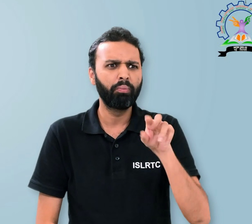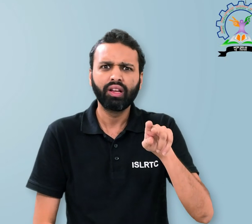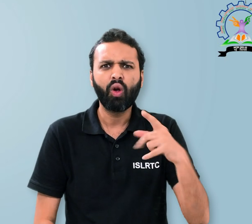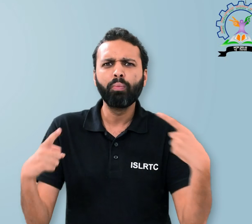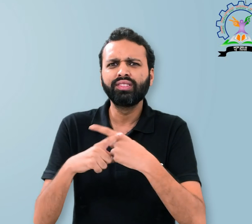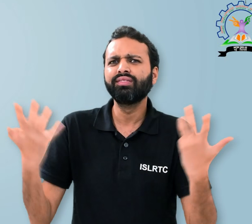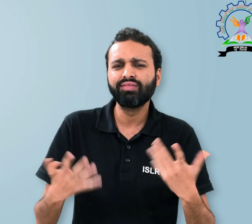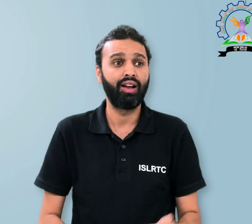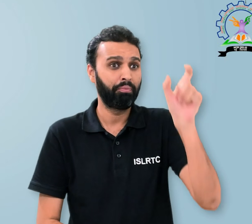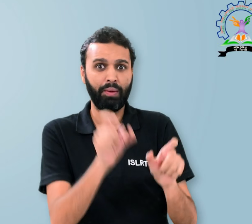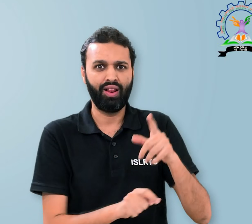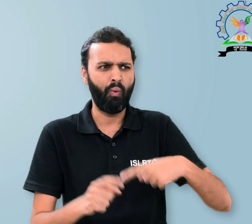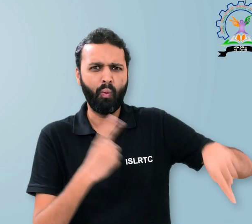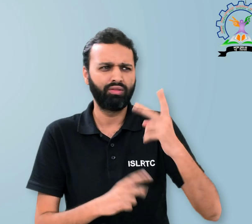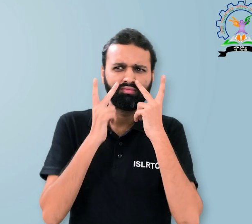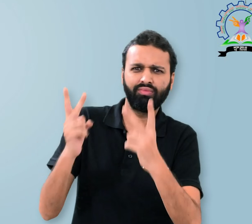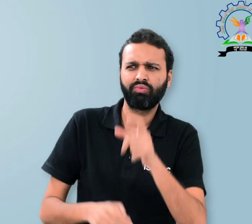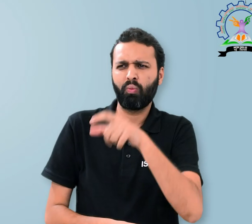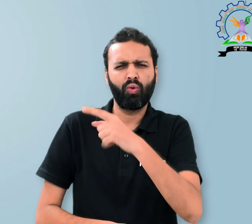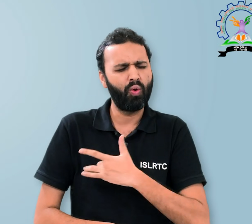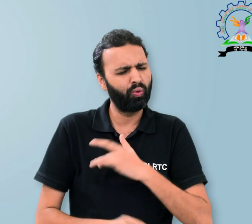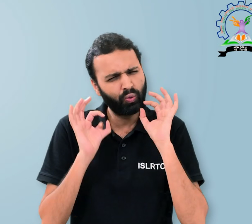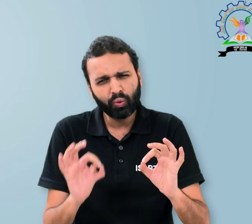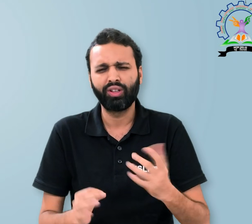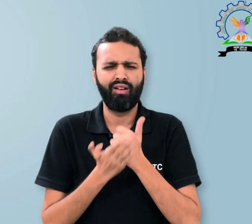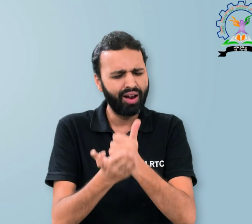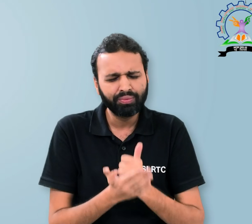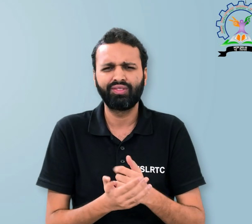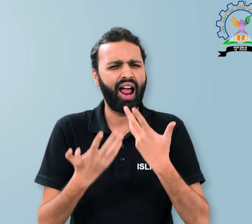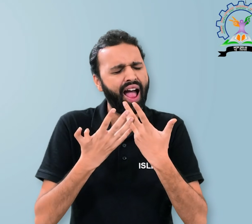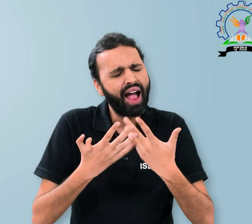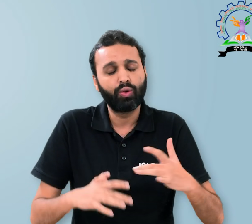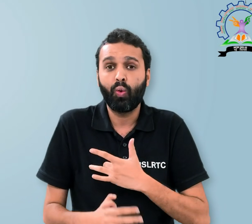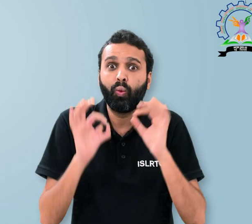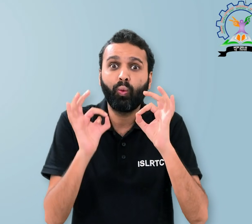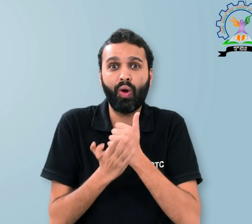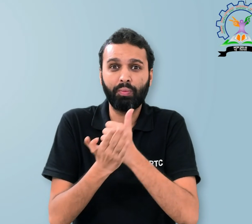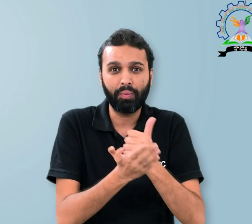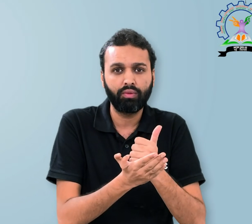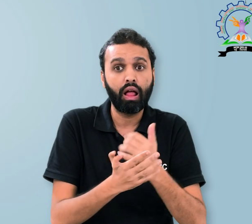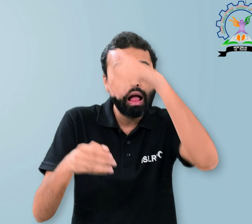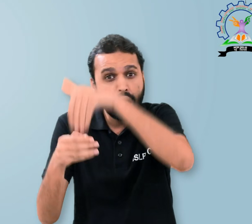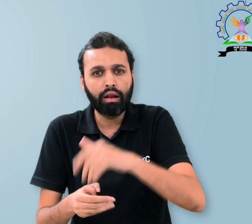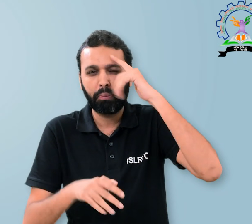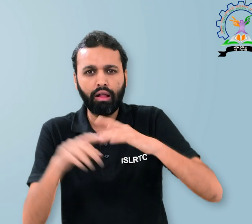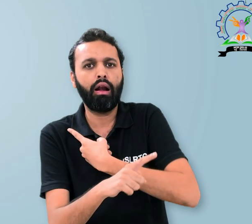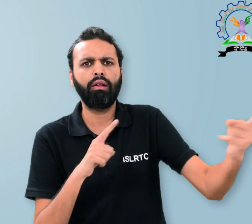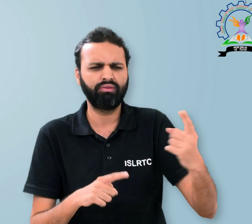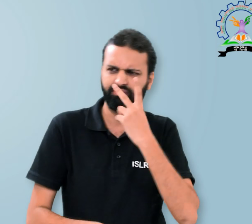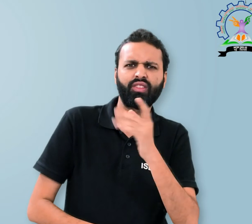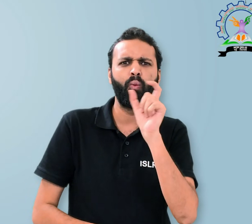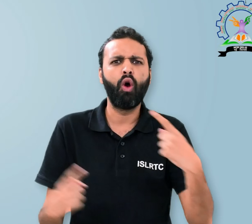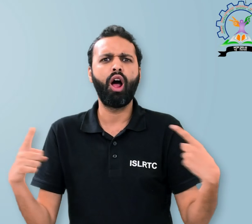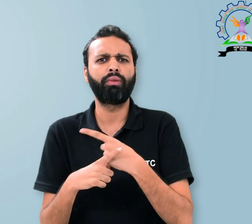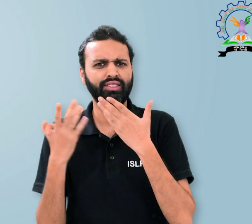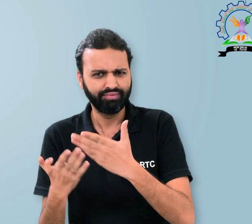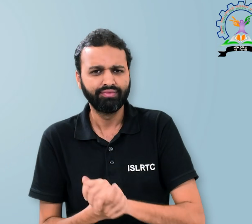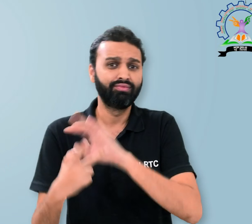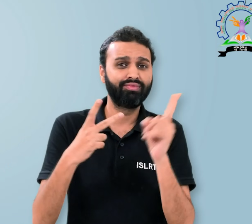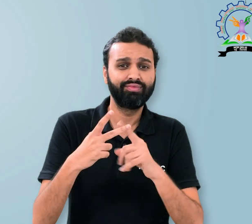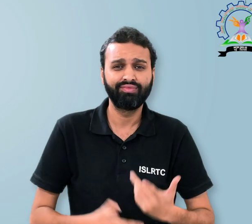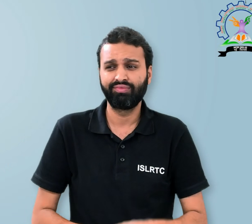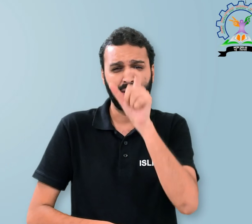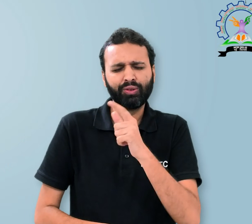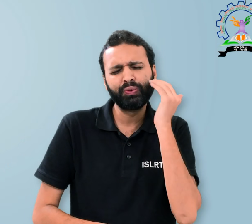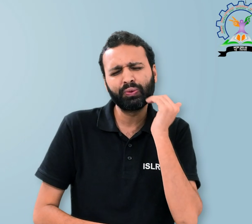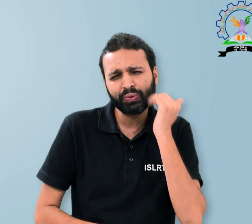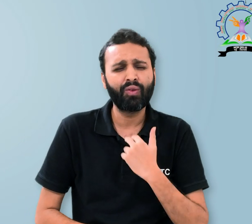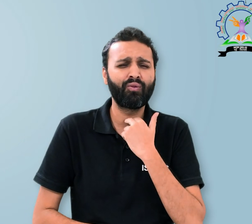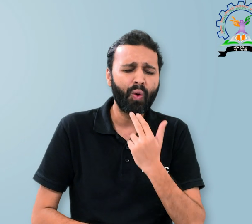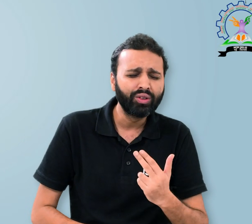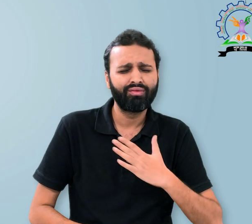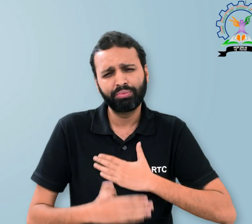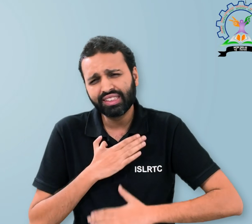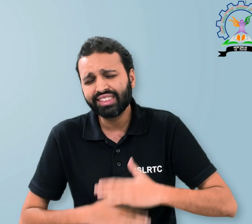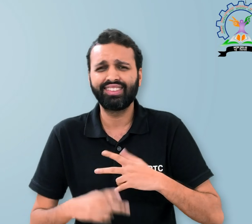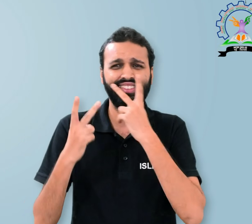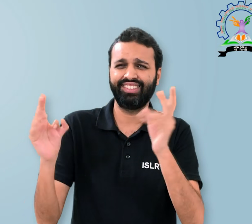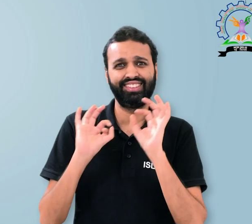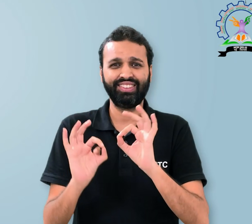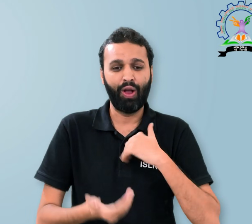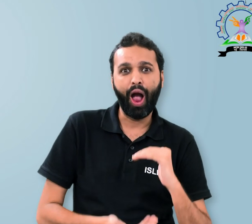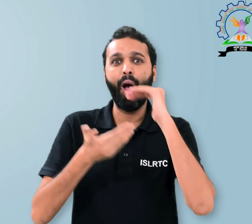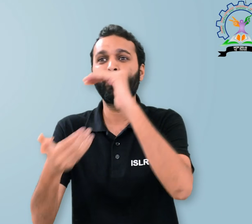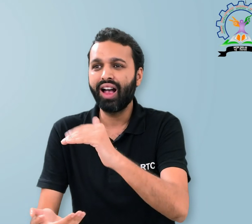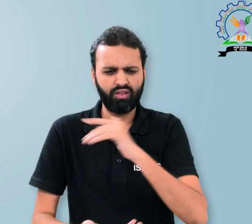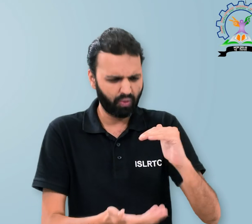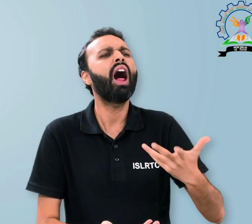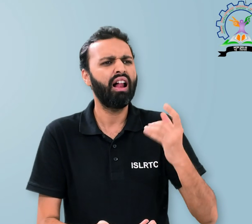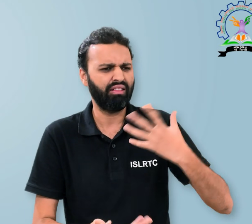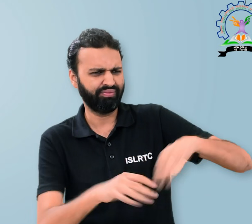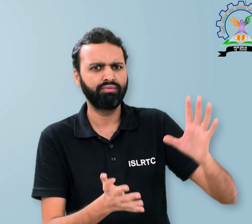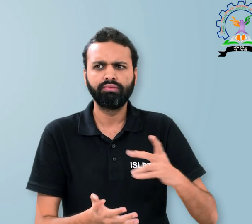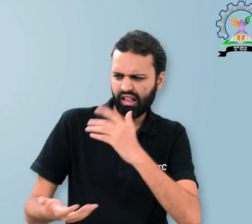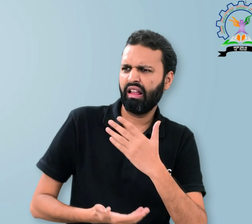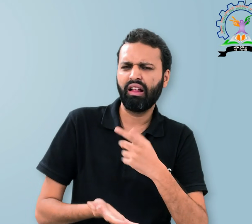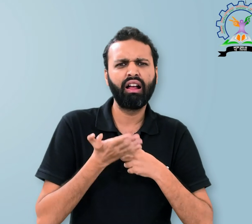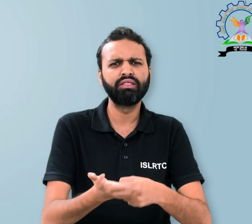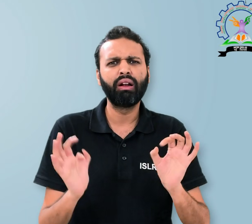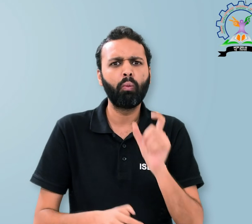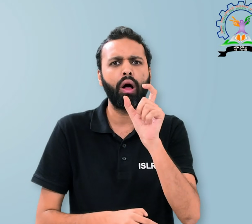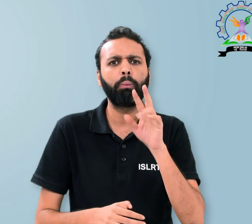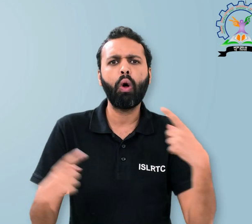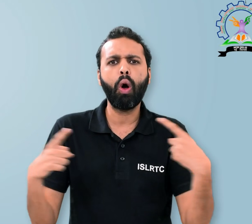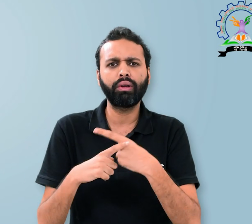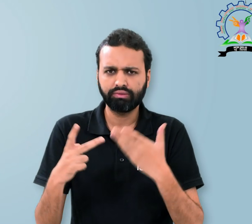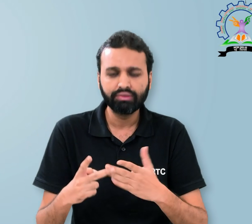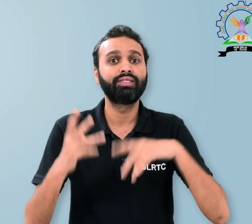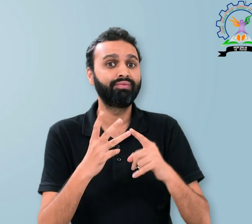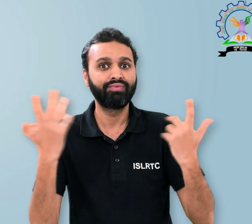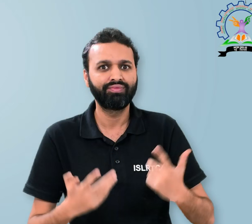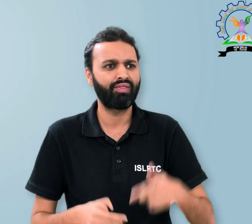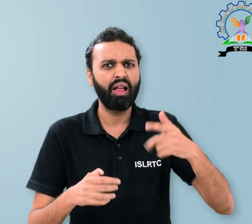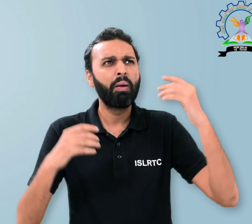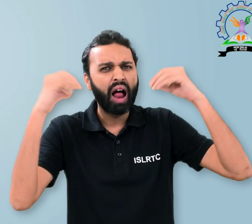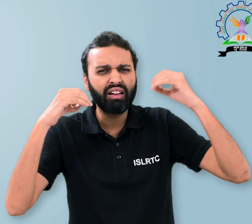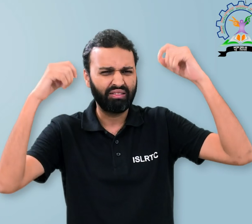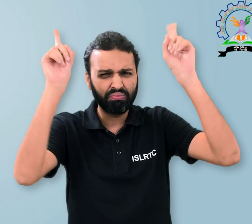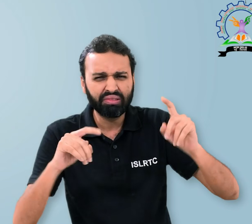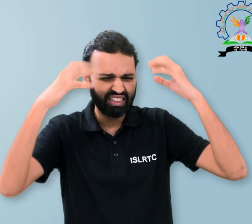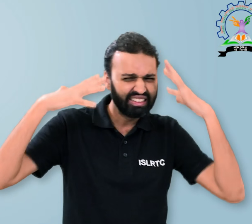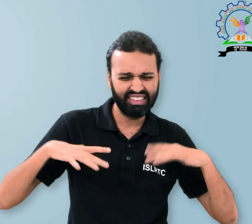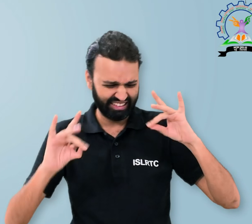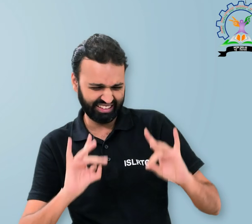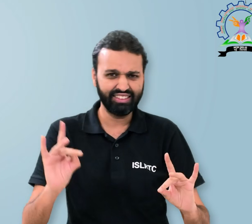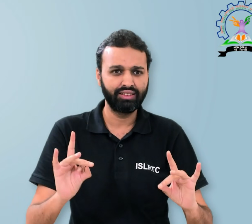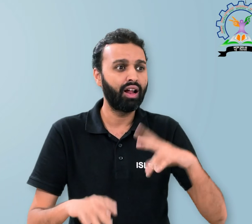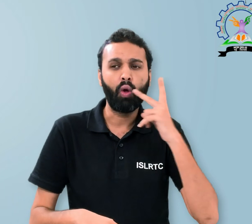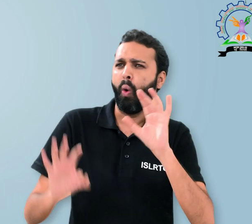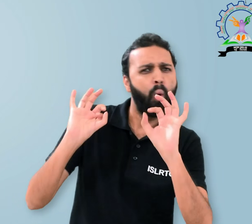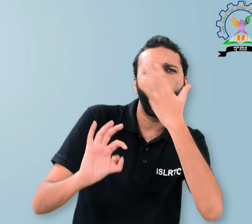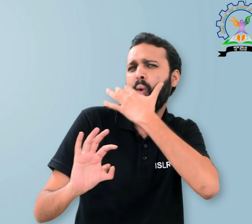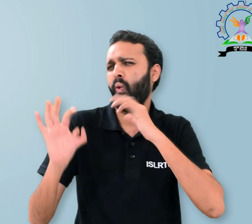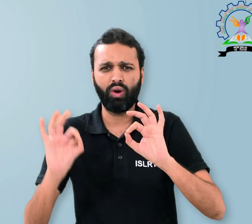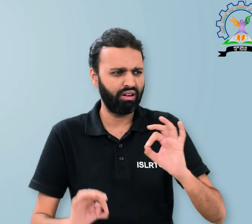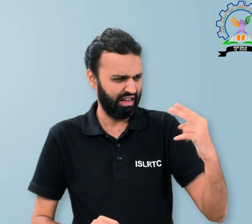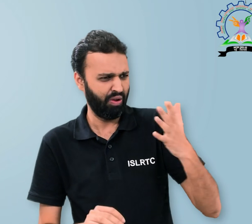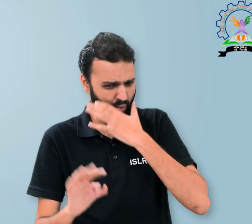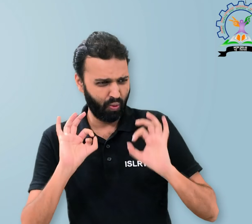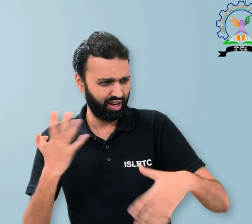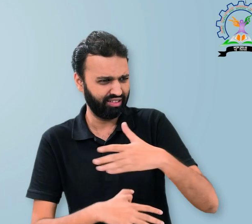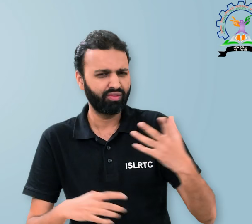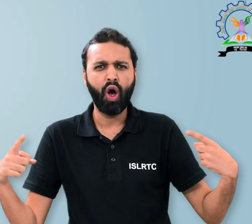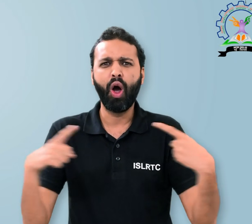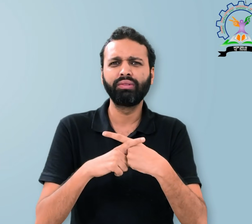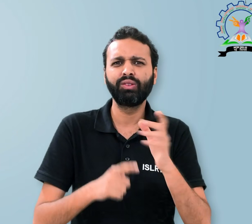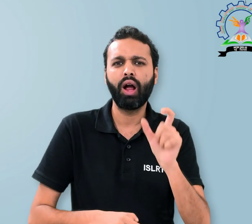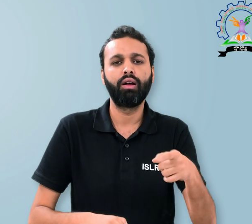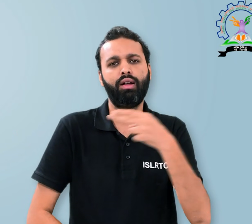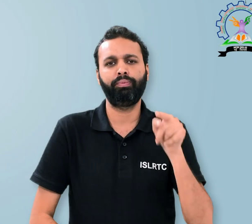When words are used to express the opposite of their literal meaning.